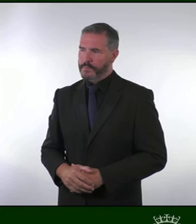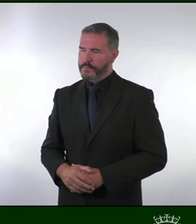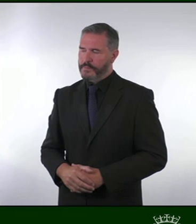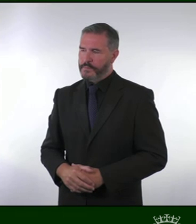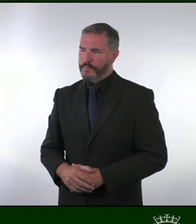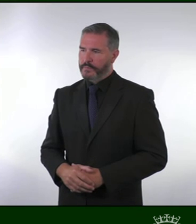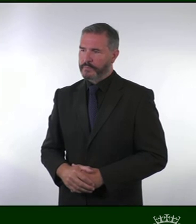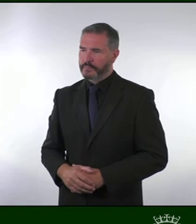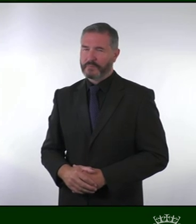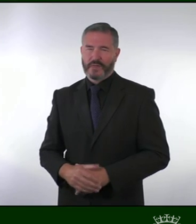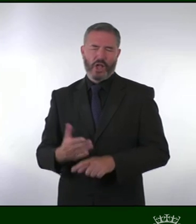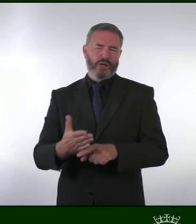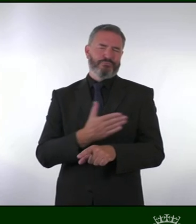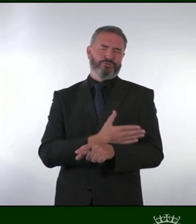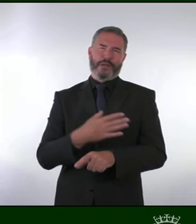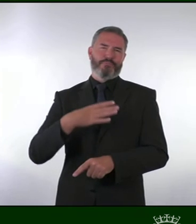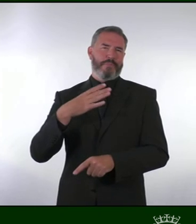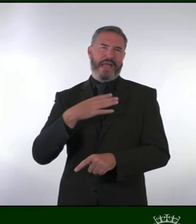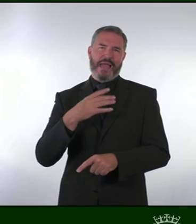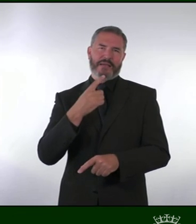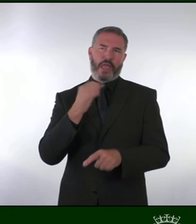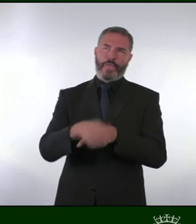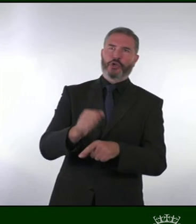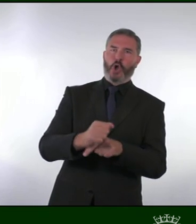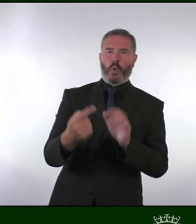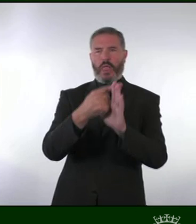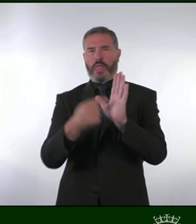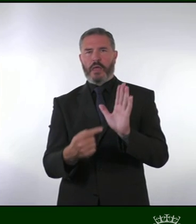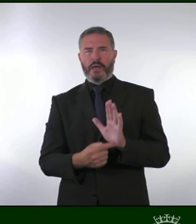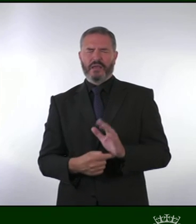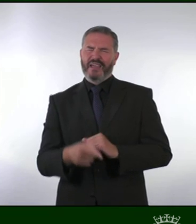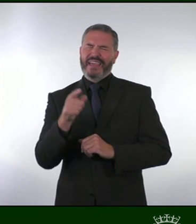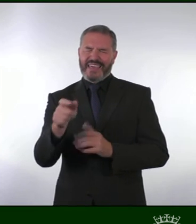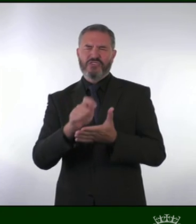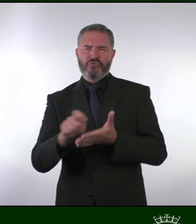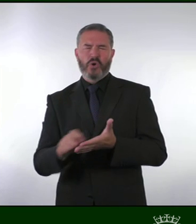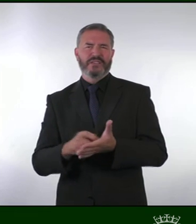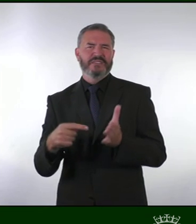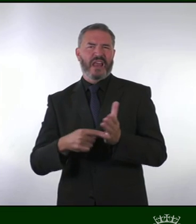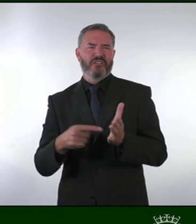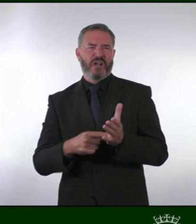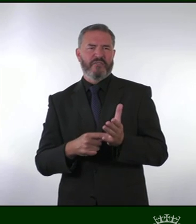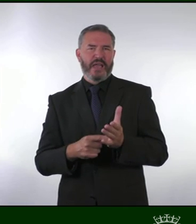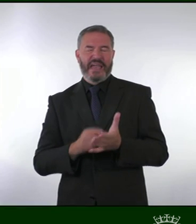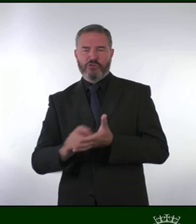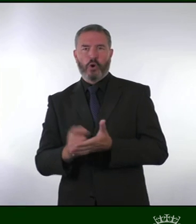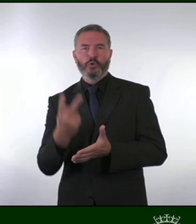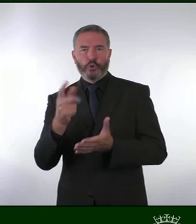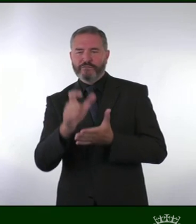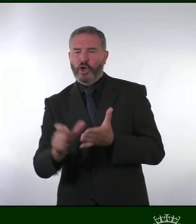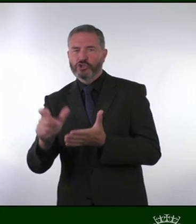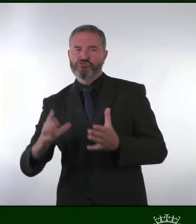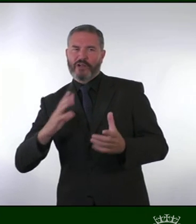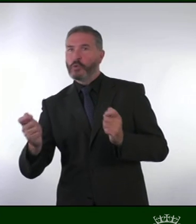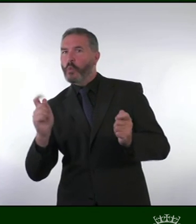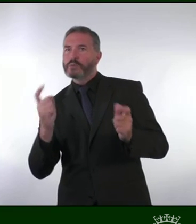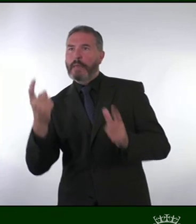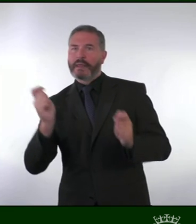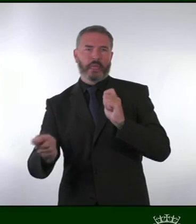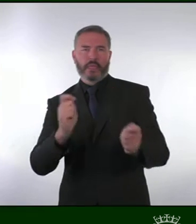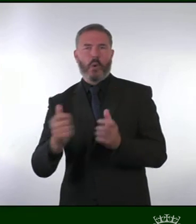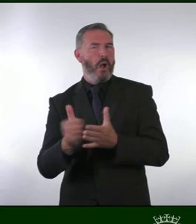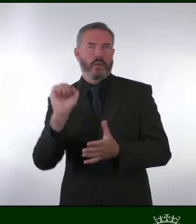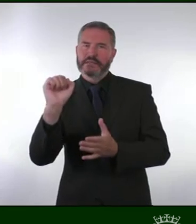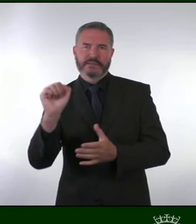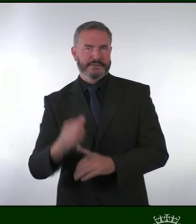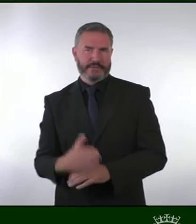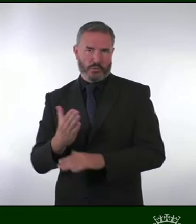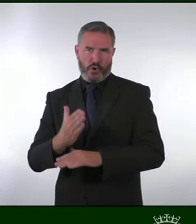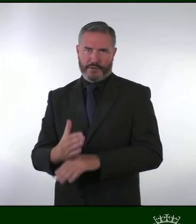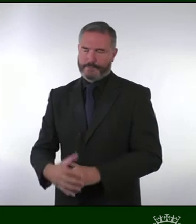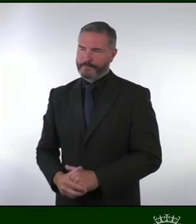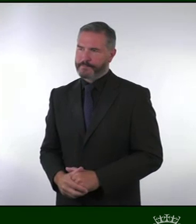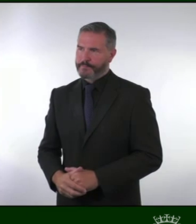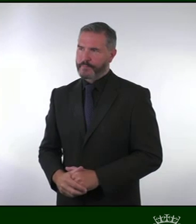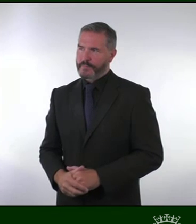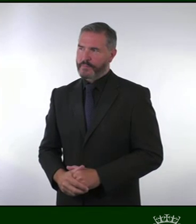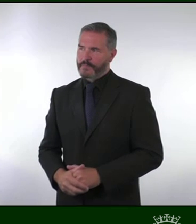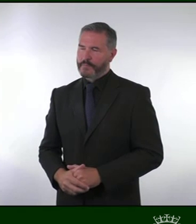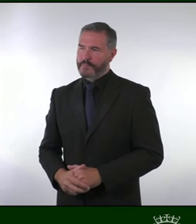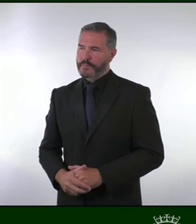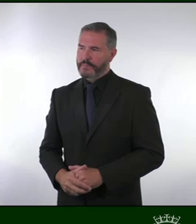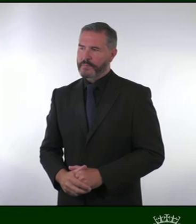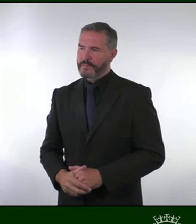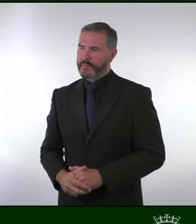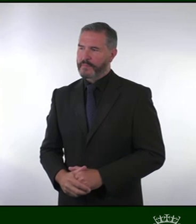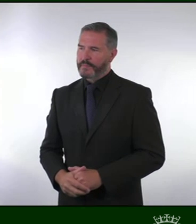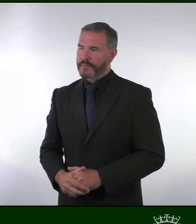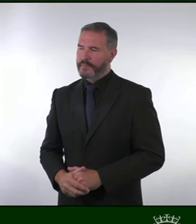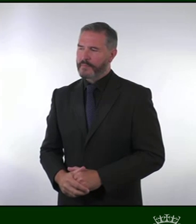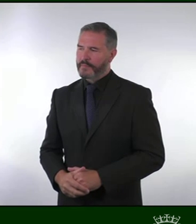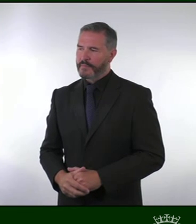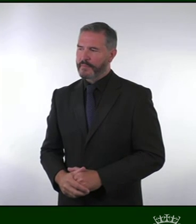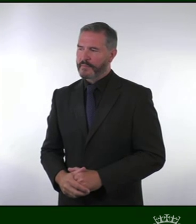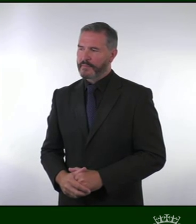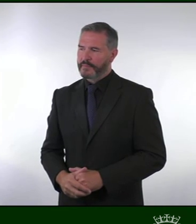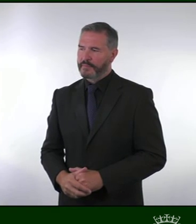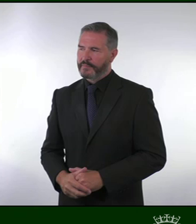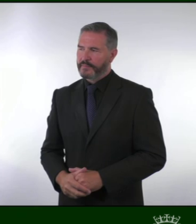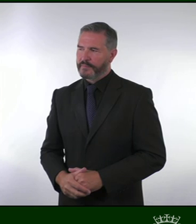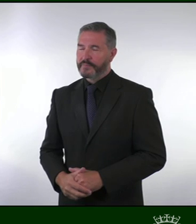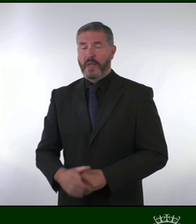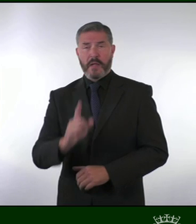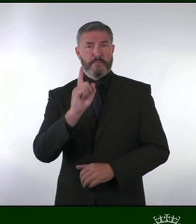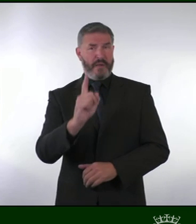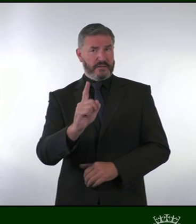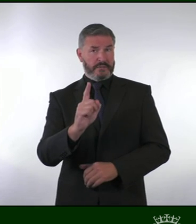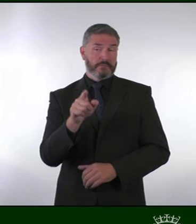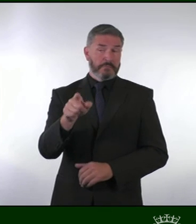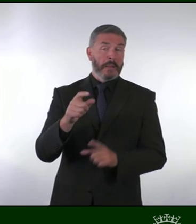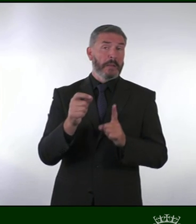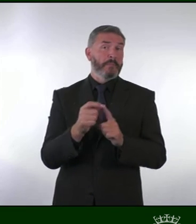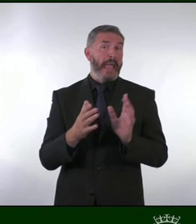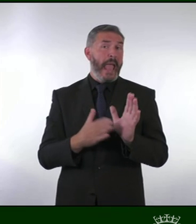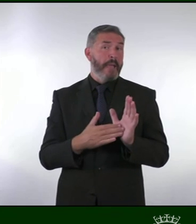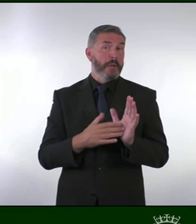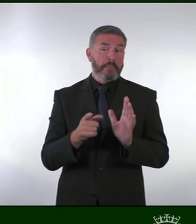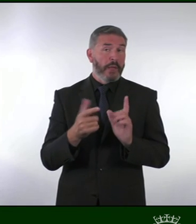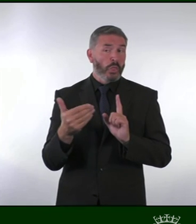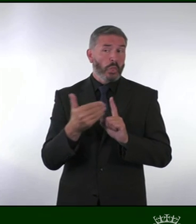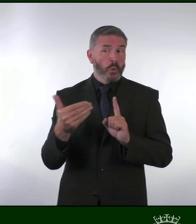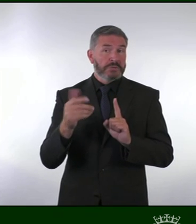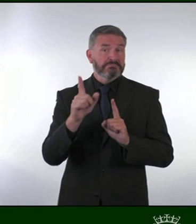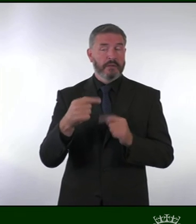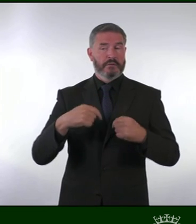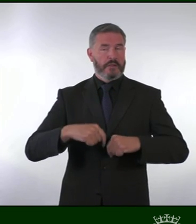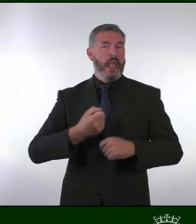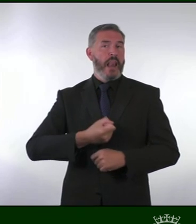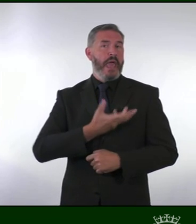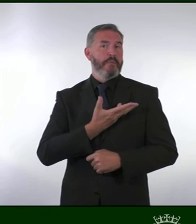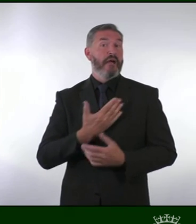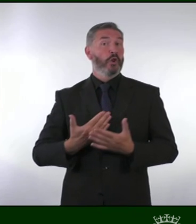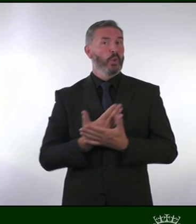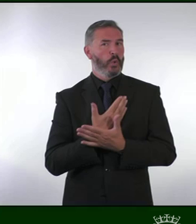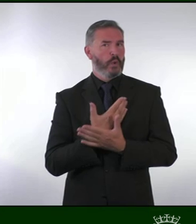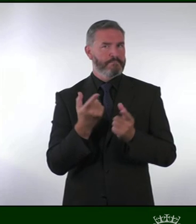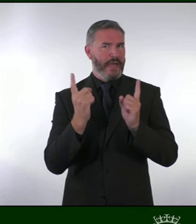Pre-prepared gags on flip-flops. This is the former columnist who wrote two versions of every article ever published! In case the Prime Minister has not noticed, the Labour party is under new management.